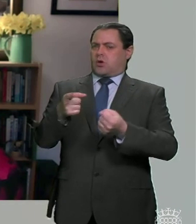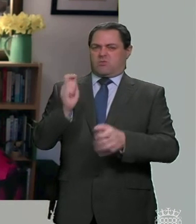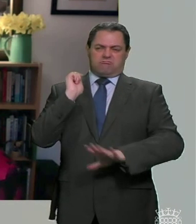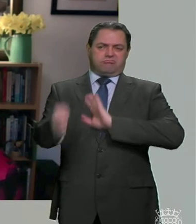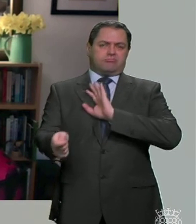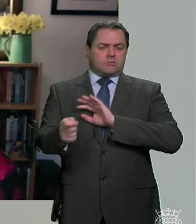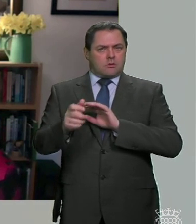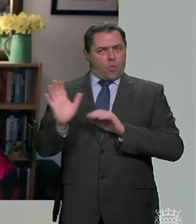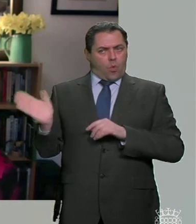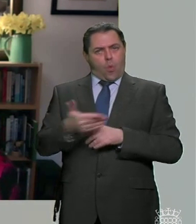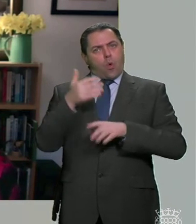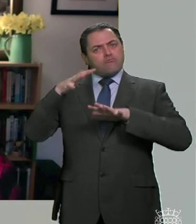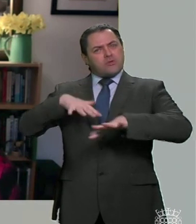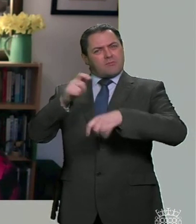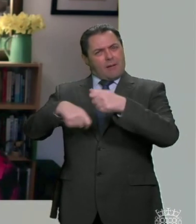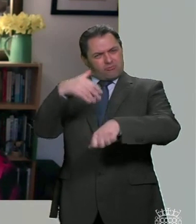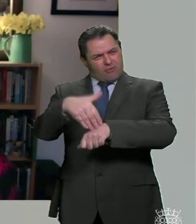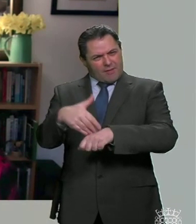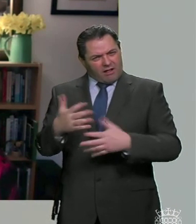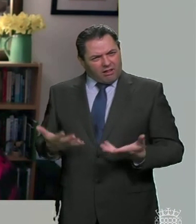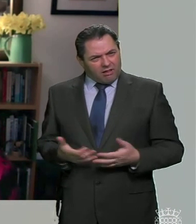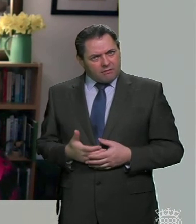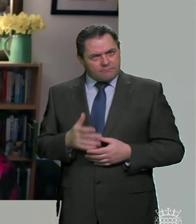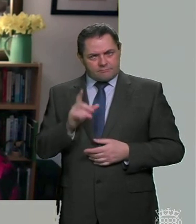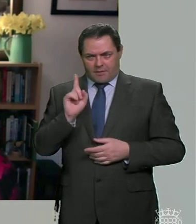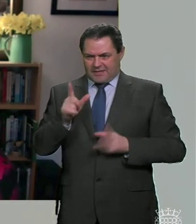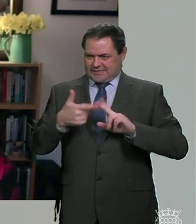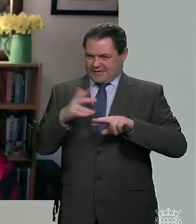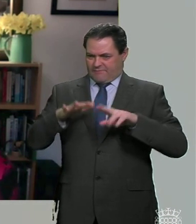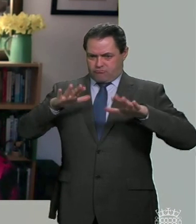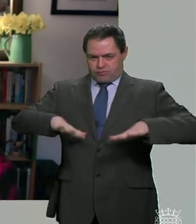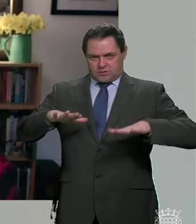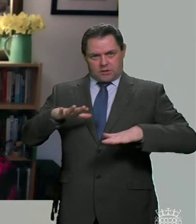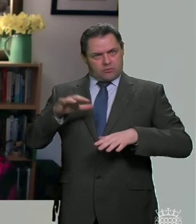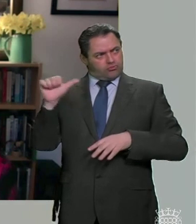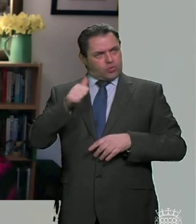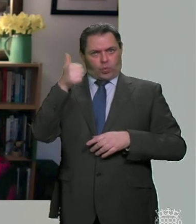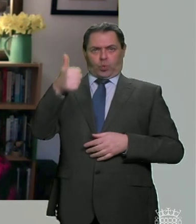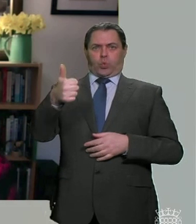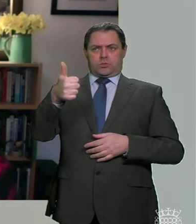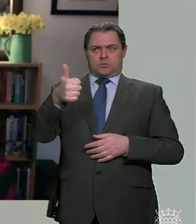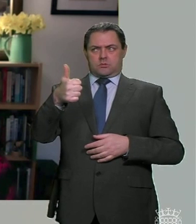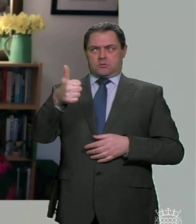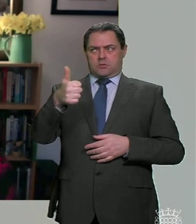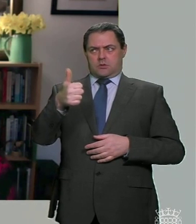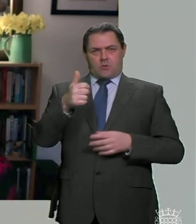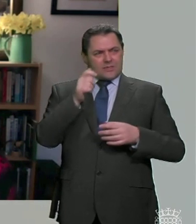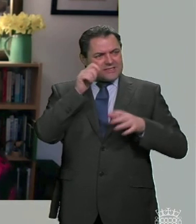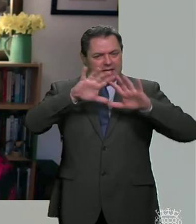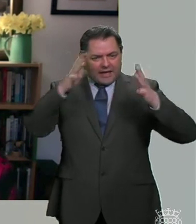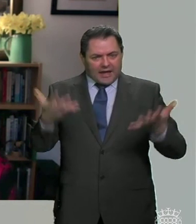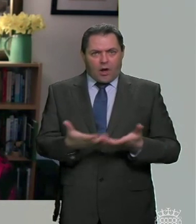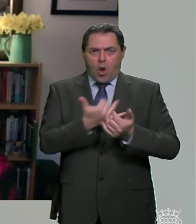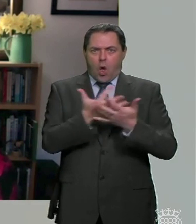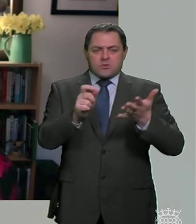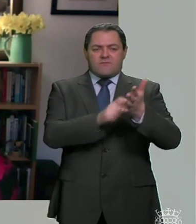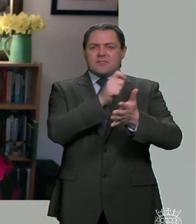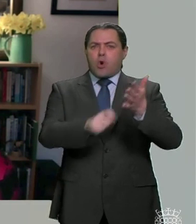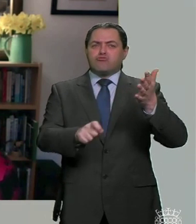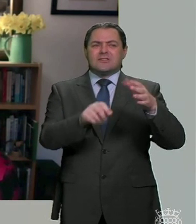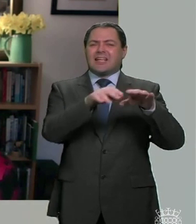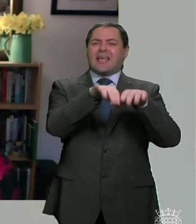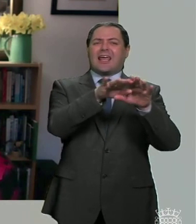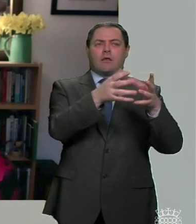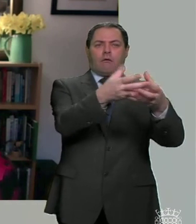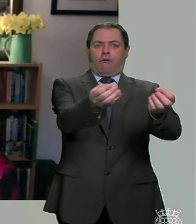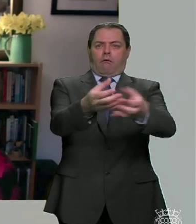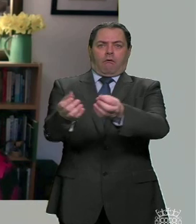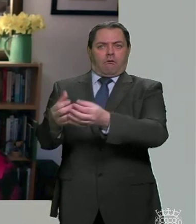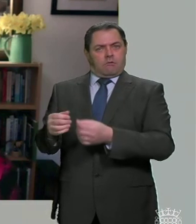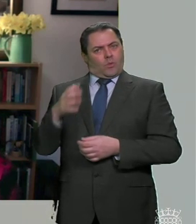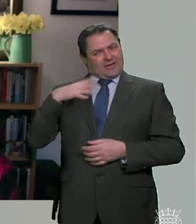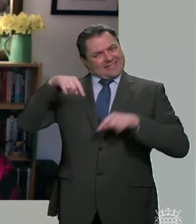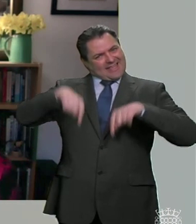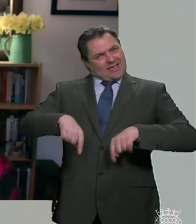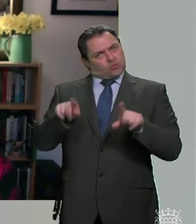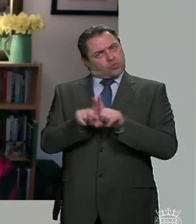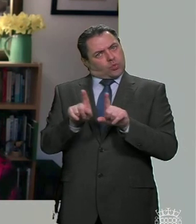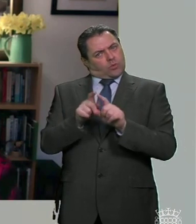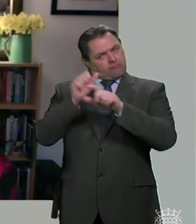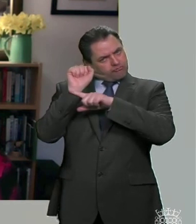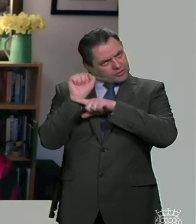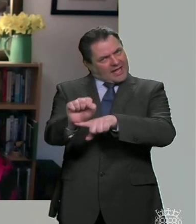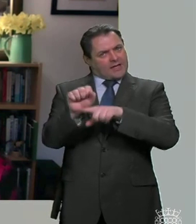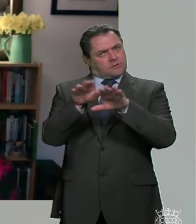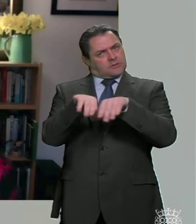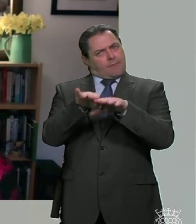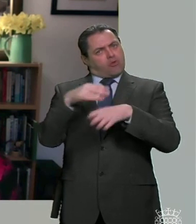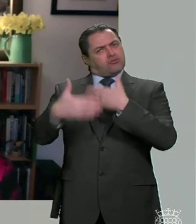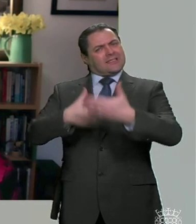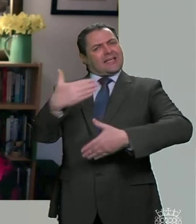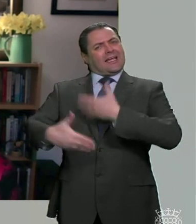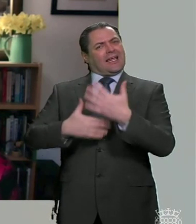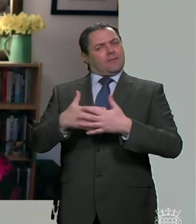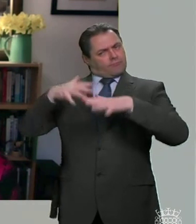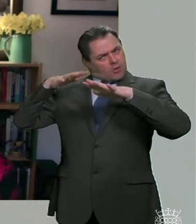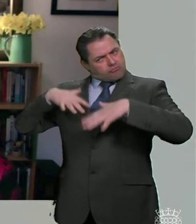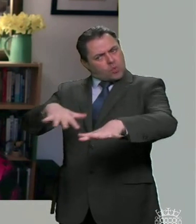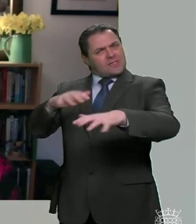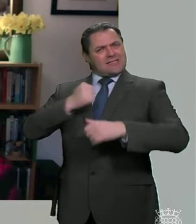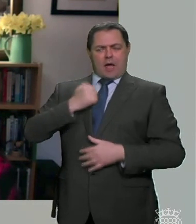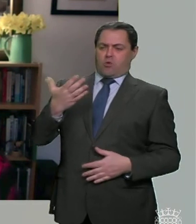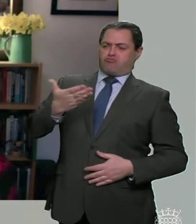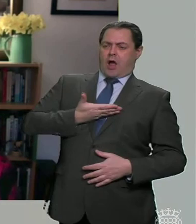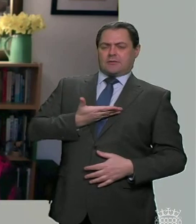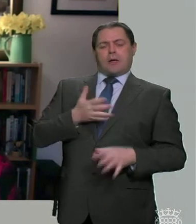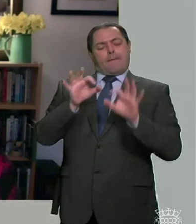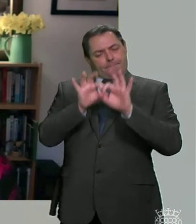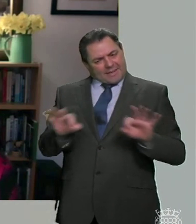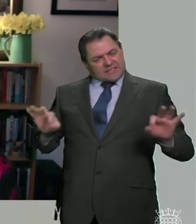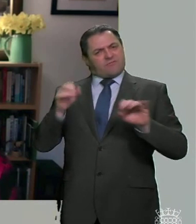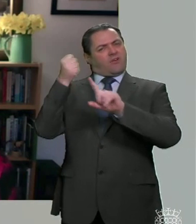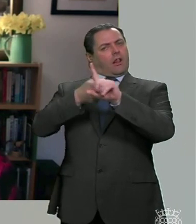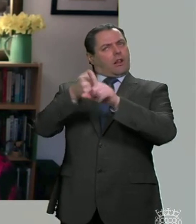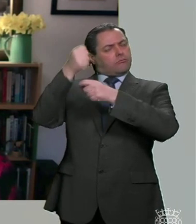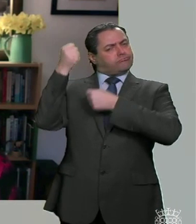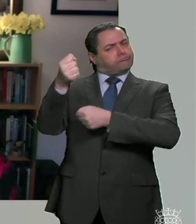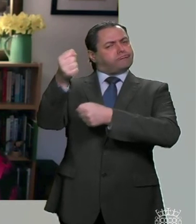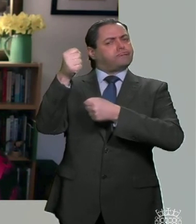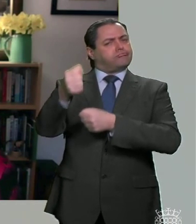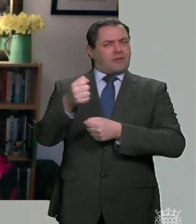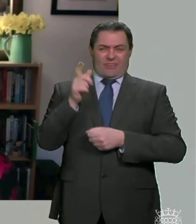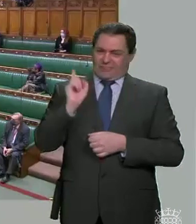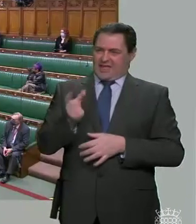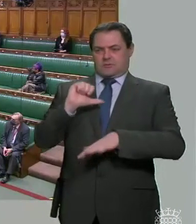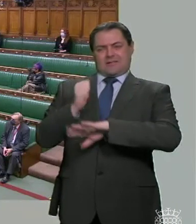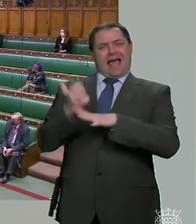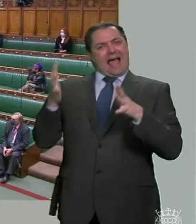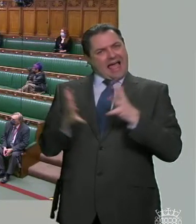Does the Prime Minister agree that if the UK is to be a force for good in a world where democracy is “in retreat”, as the Foreign Secretary is saying today, it needs to start at home with the protection of the long-standing, precious and fundamental right to peaceful protest, which is a cornerstone of liberal democracy?